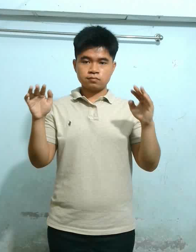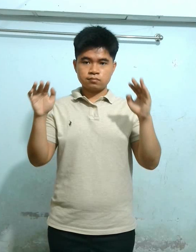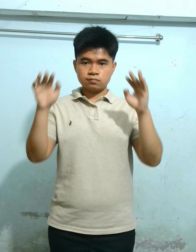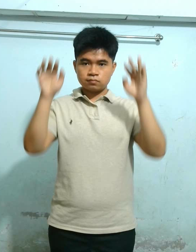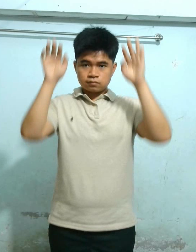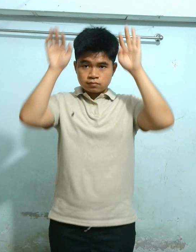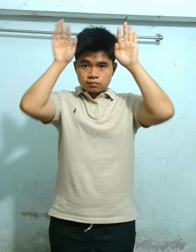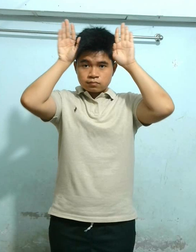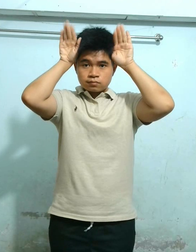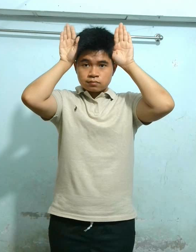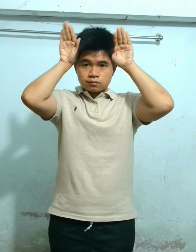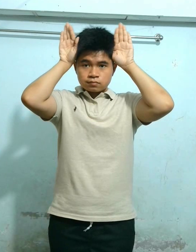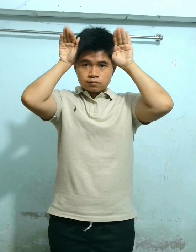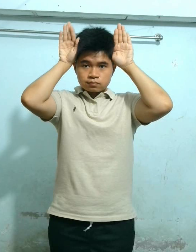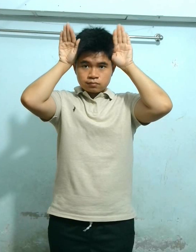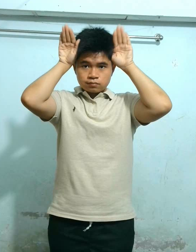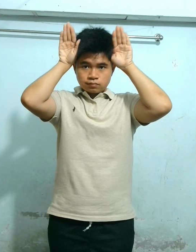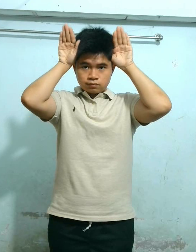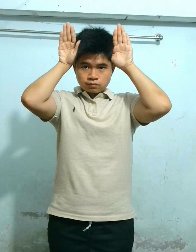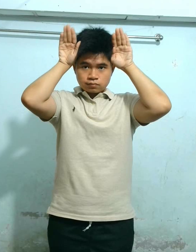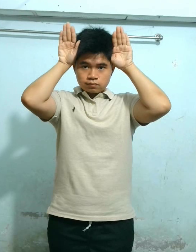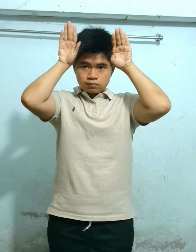cho